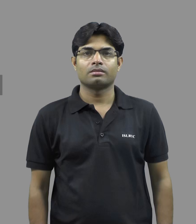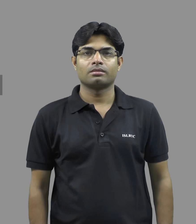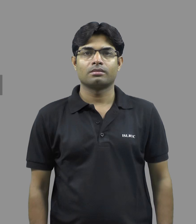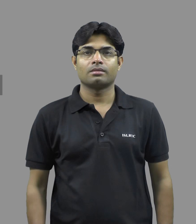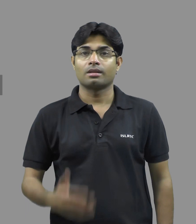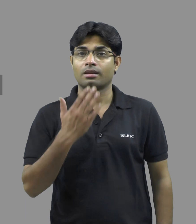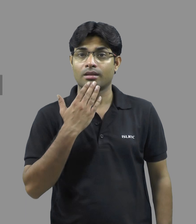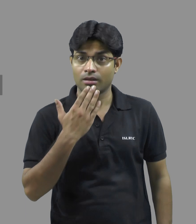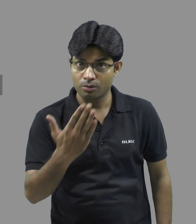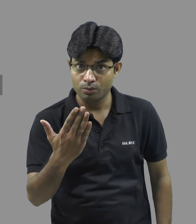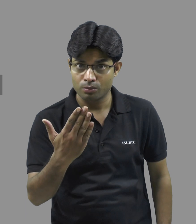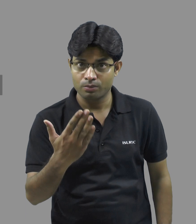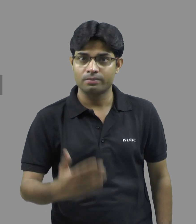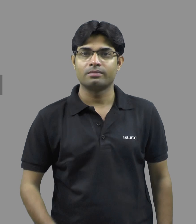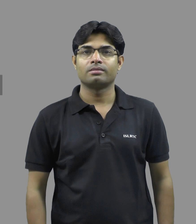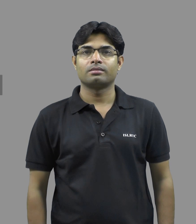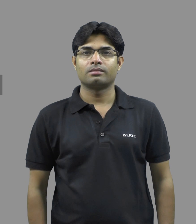Thank You